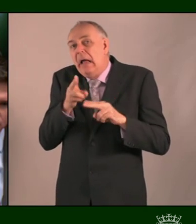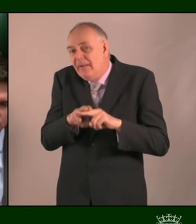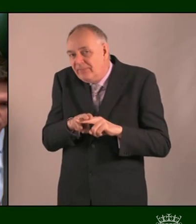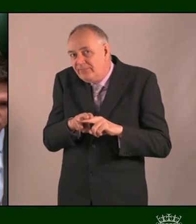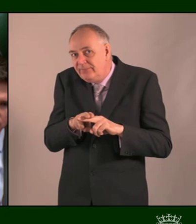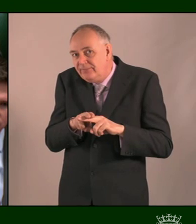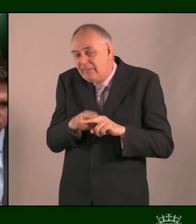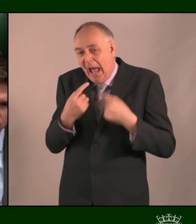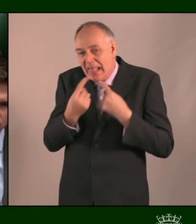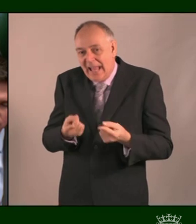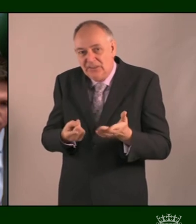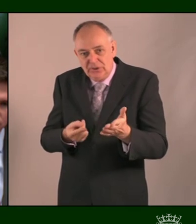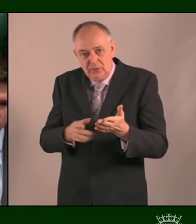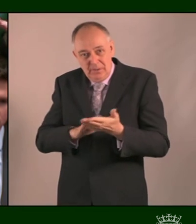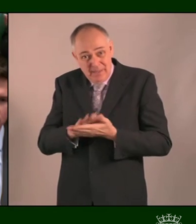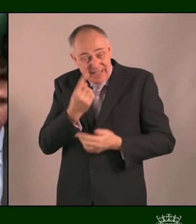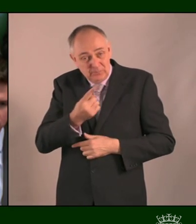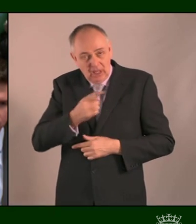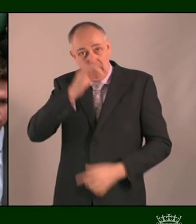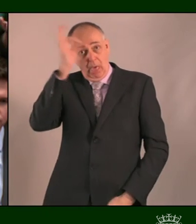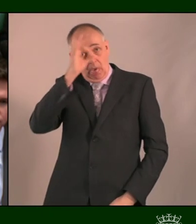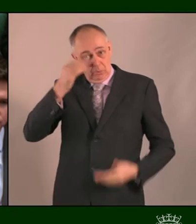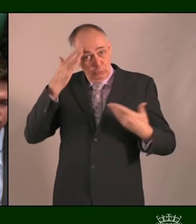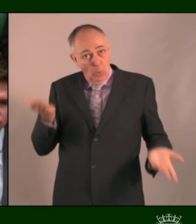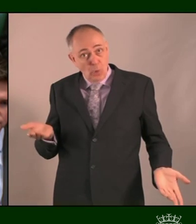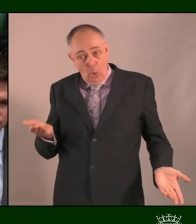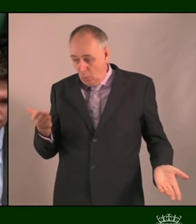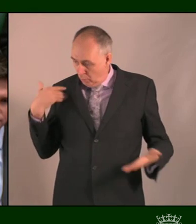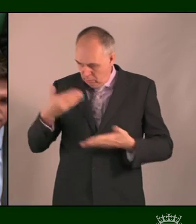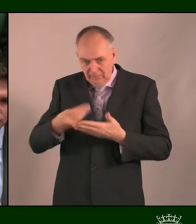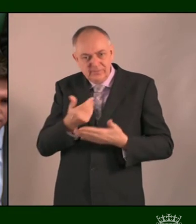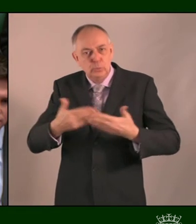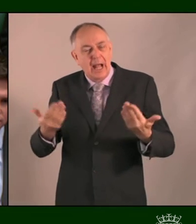Is he completely unaware of all the allegations that have been made over the last few days?